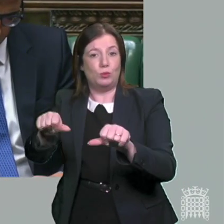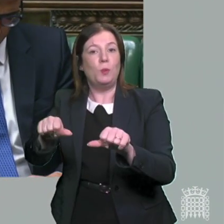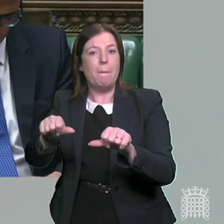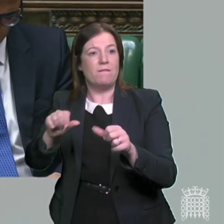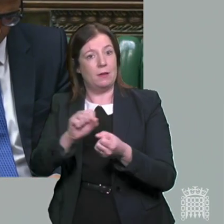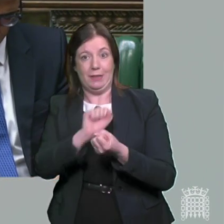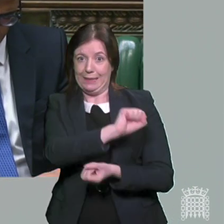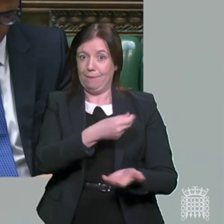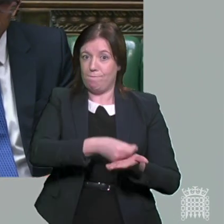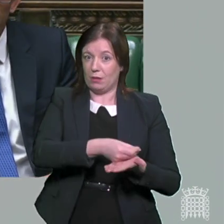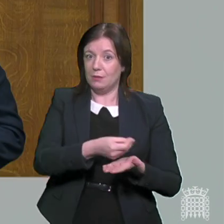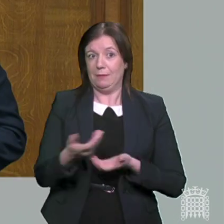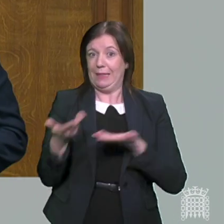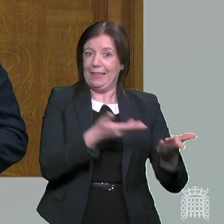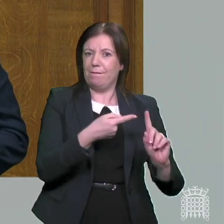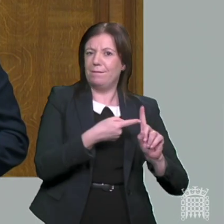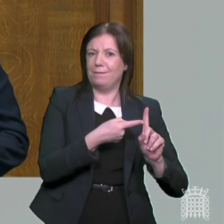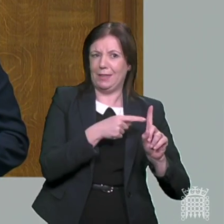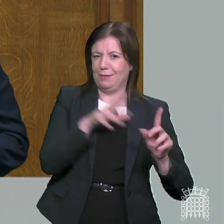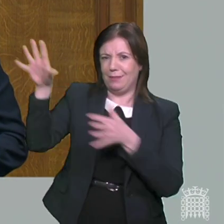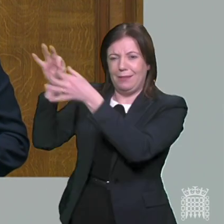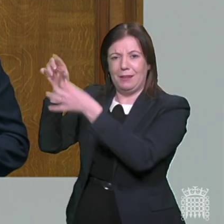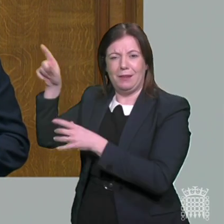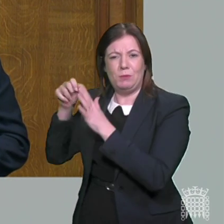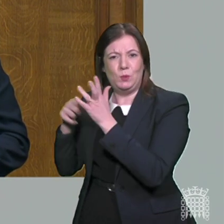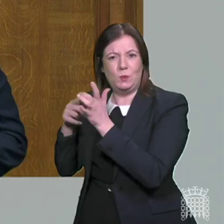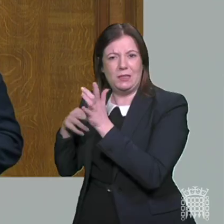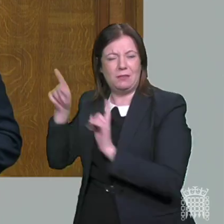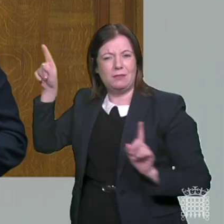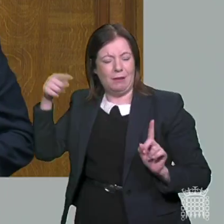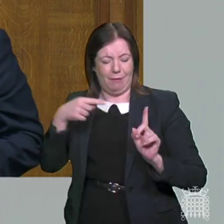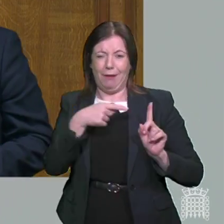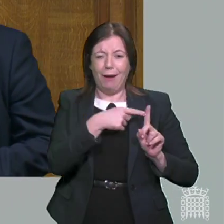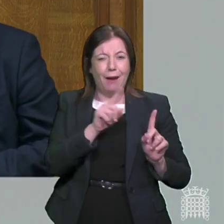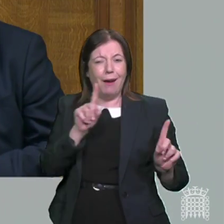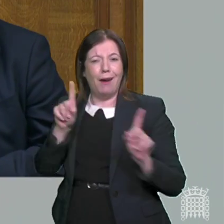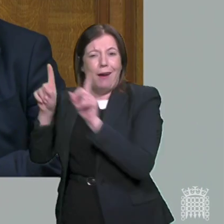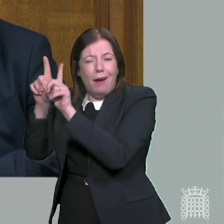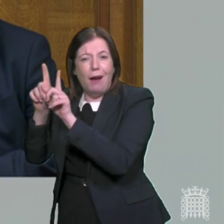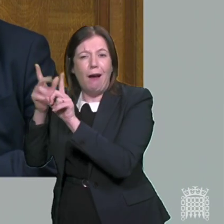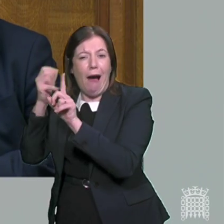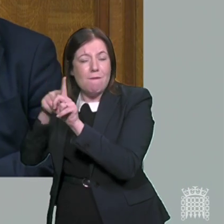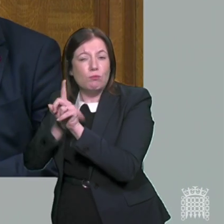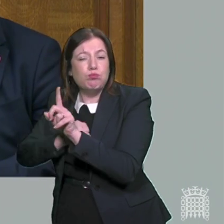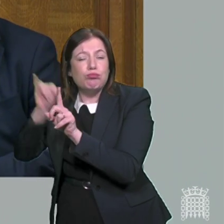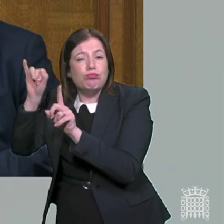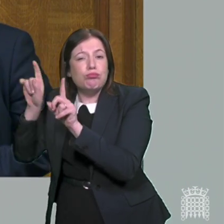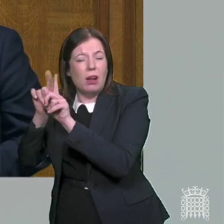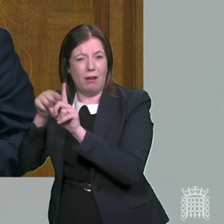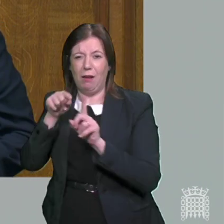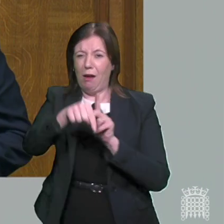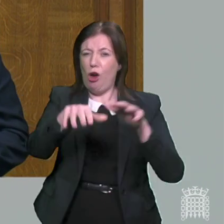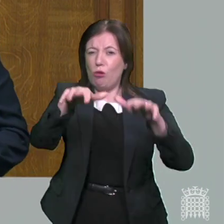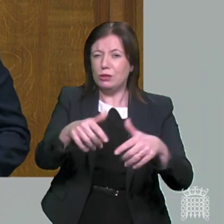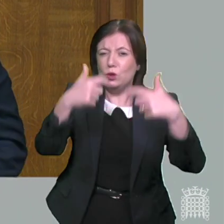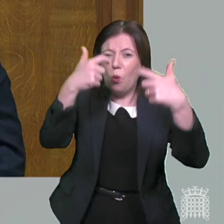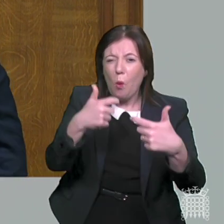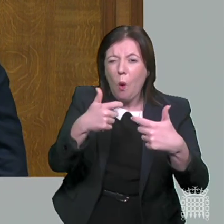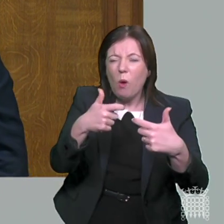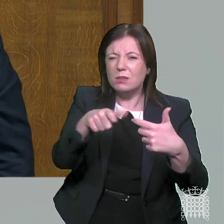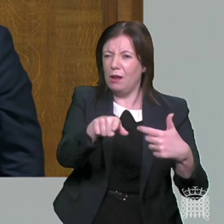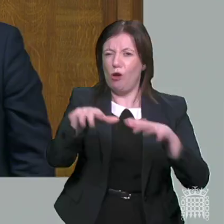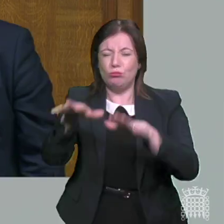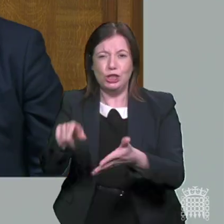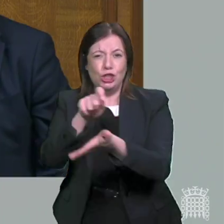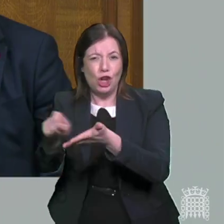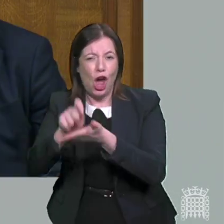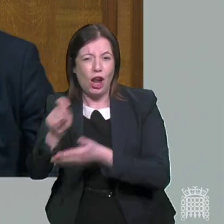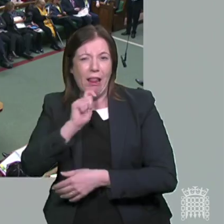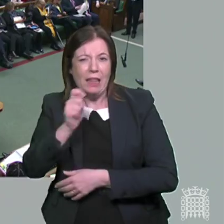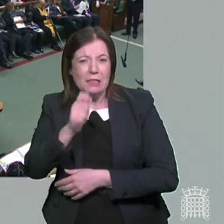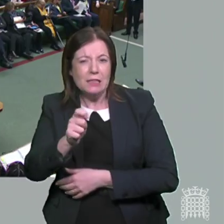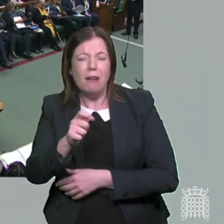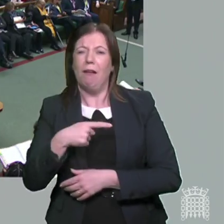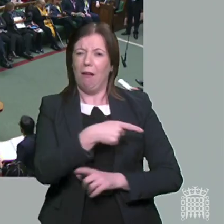What values did the Prime Minister apply when he allowed a Putin warlord to use our courts to try to silence a British journalist and undermine UK sanctions?